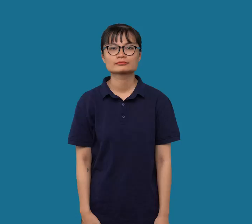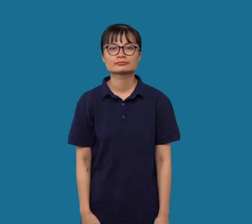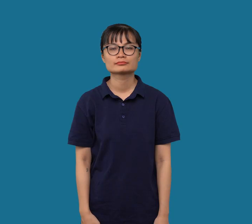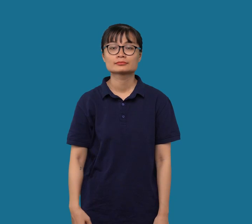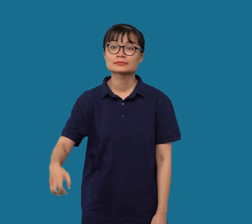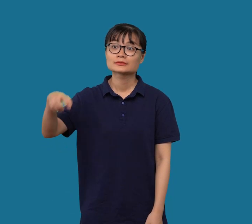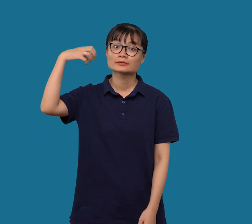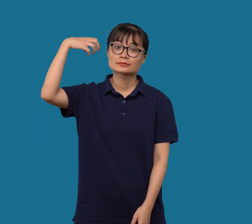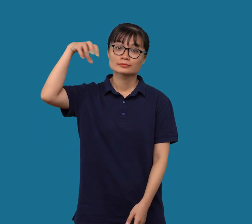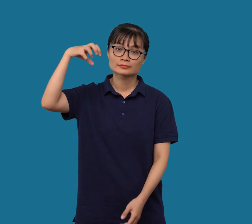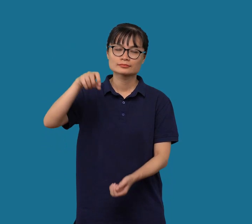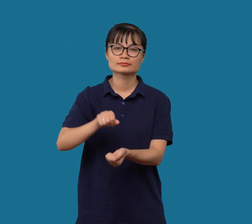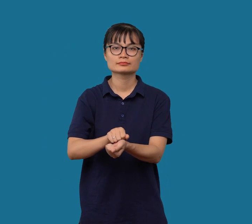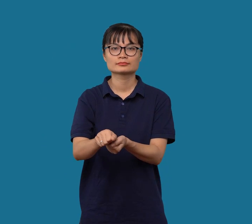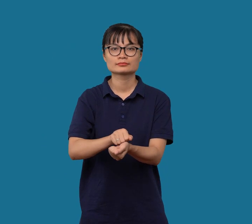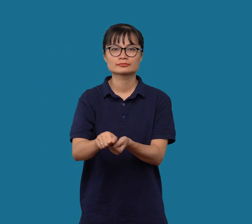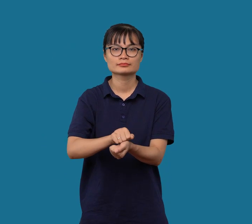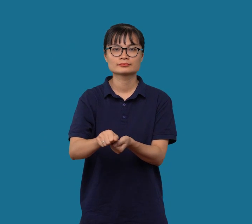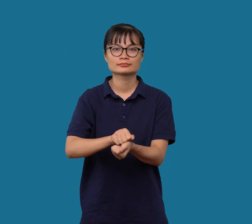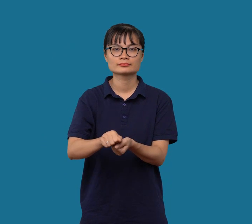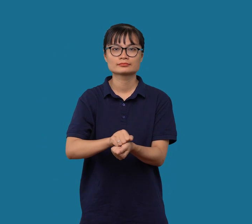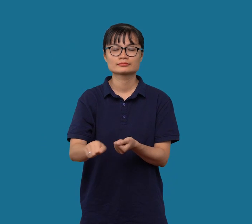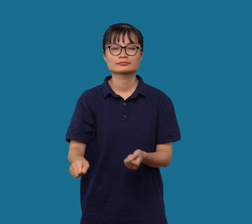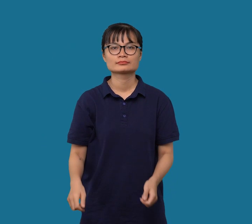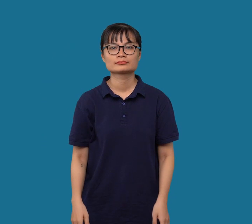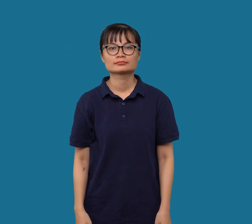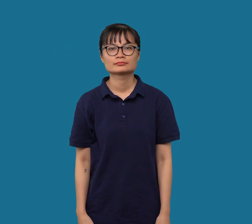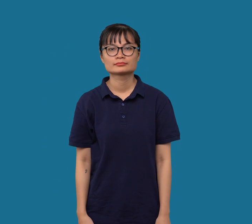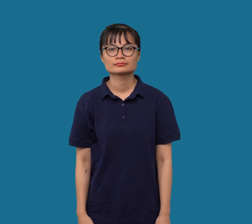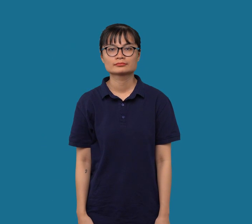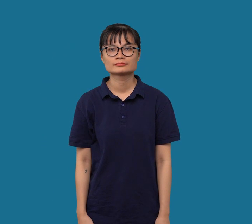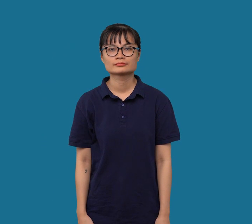xà phòng giặt